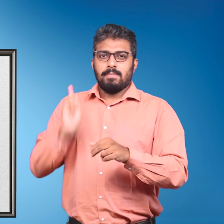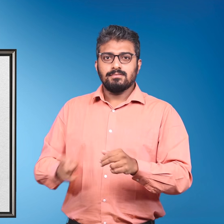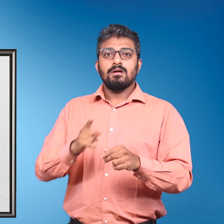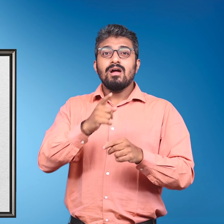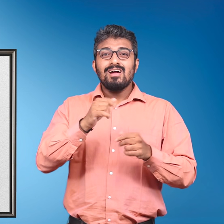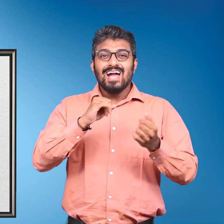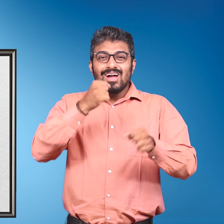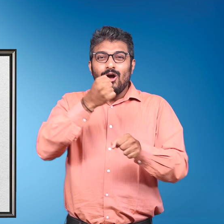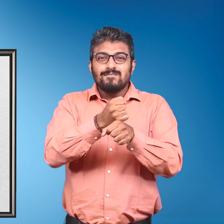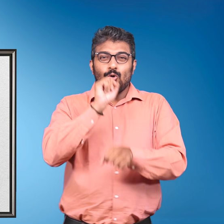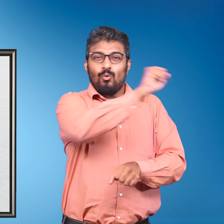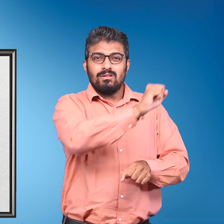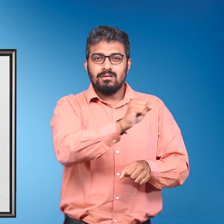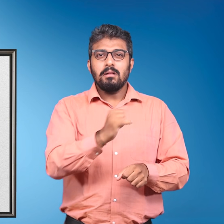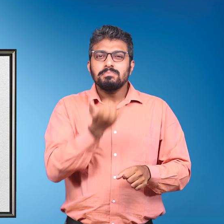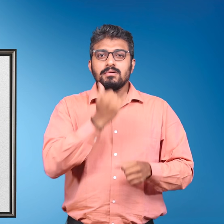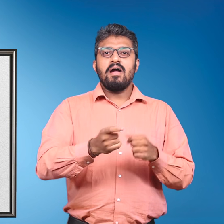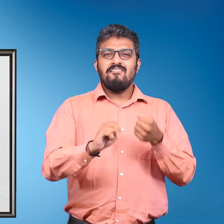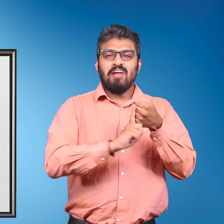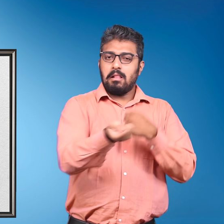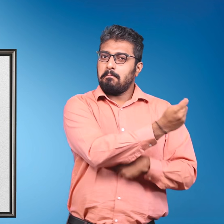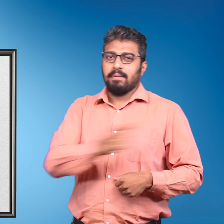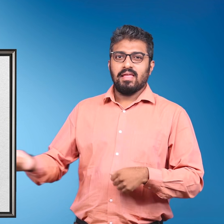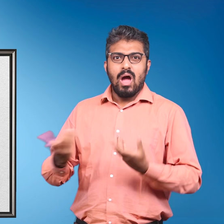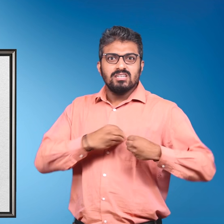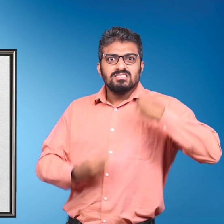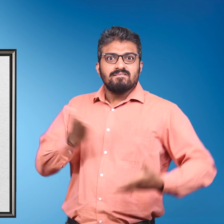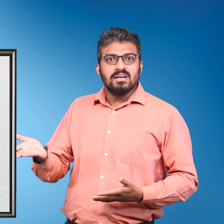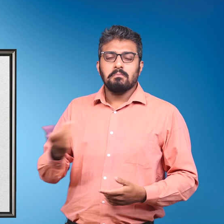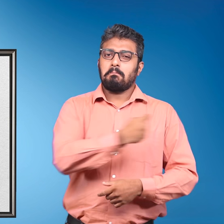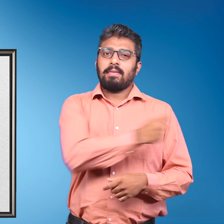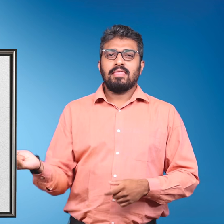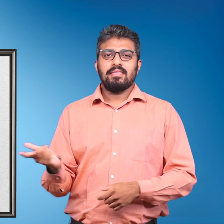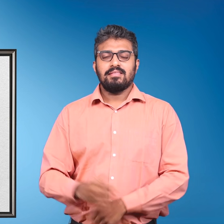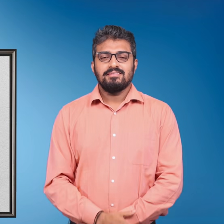to pay him compensation for the loss suffered.